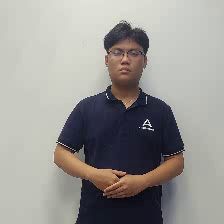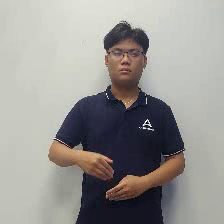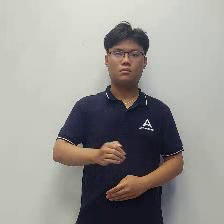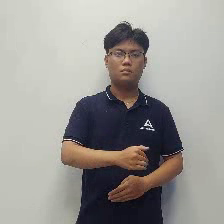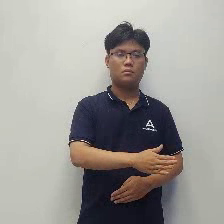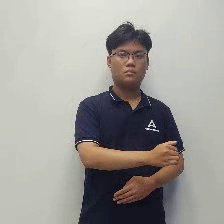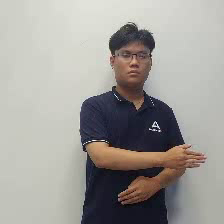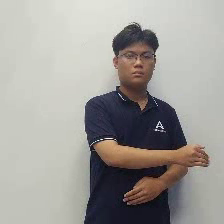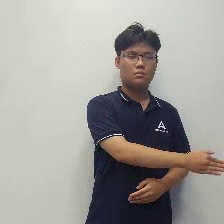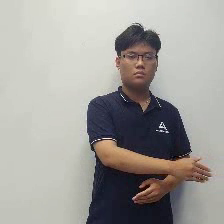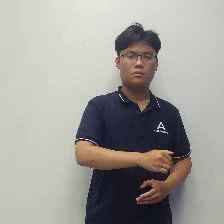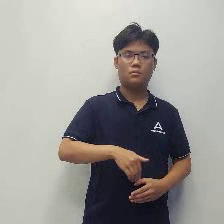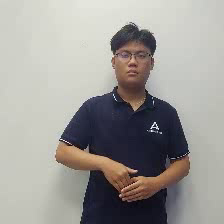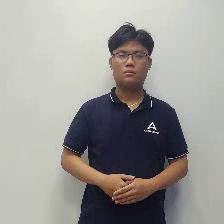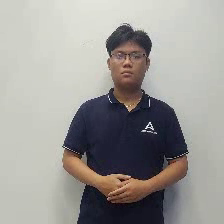Cá